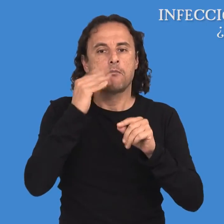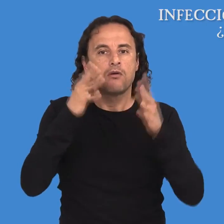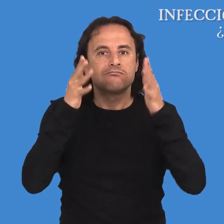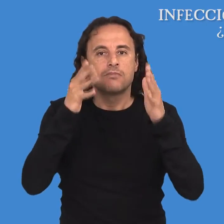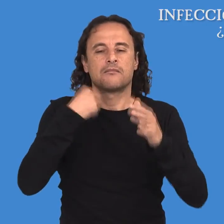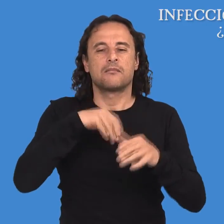aconsejar